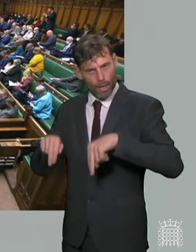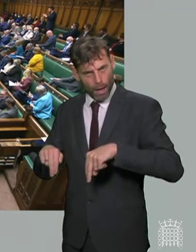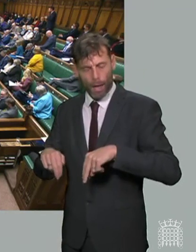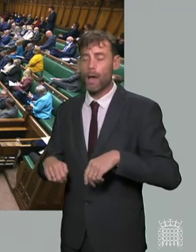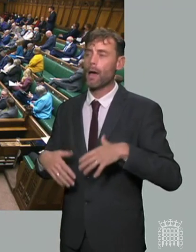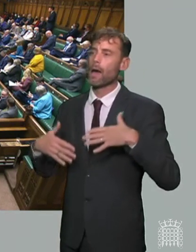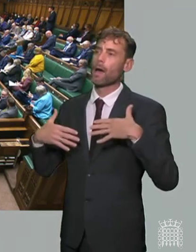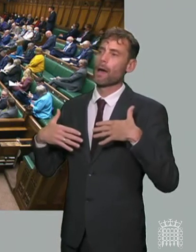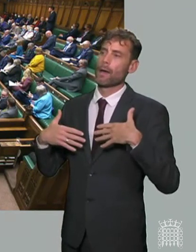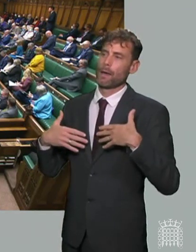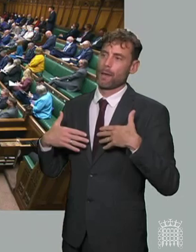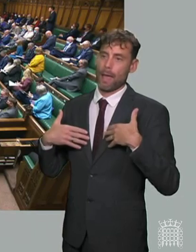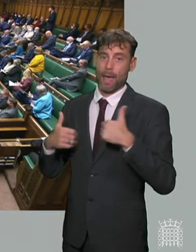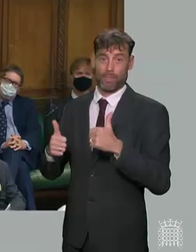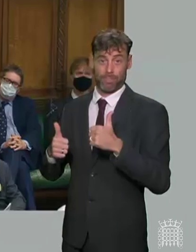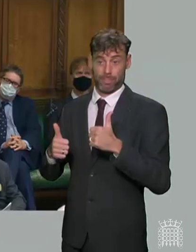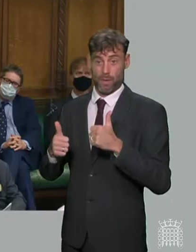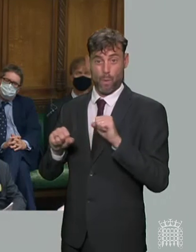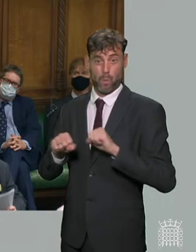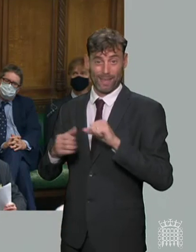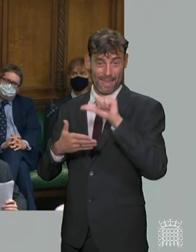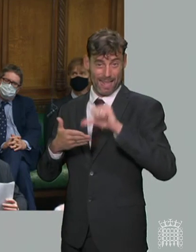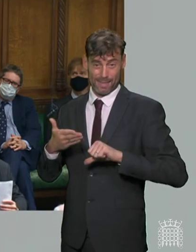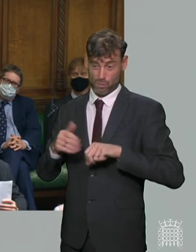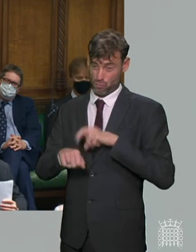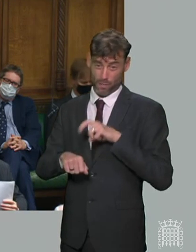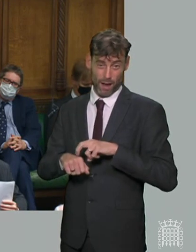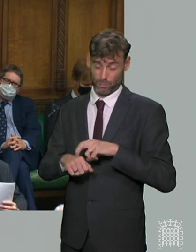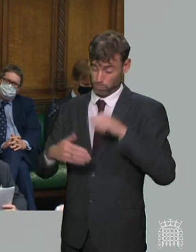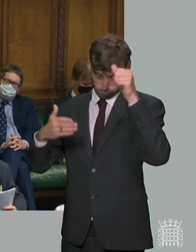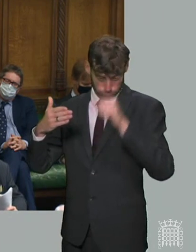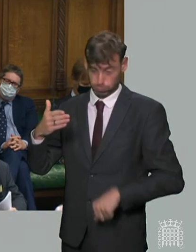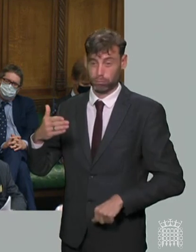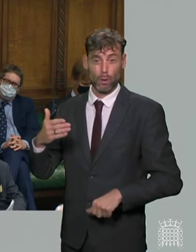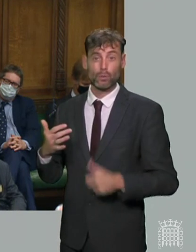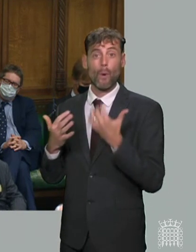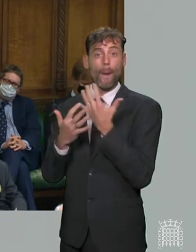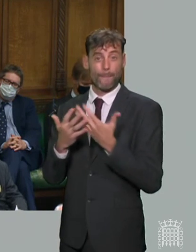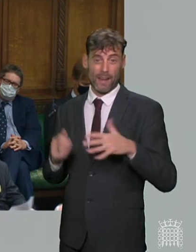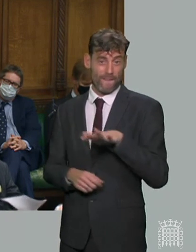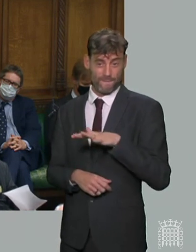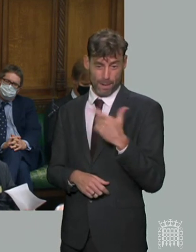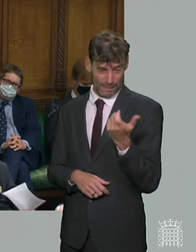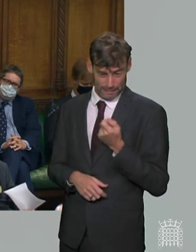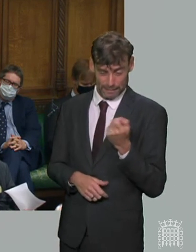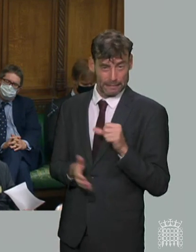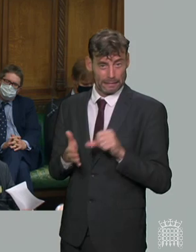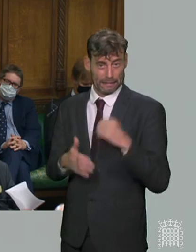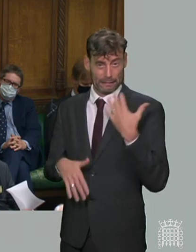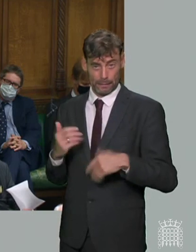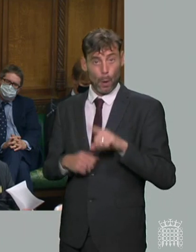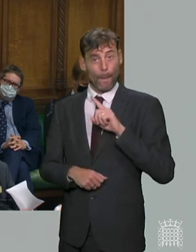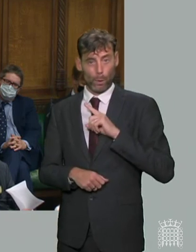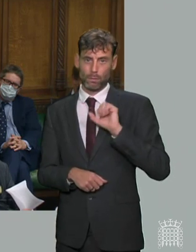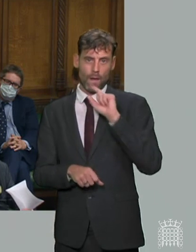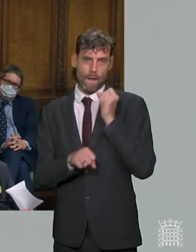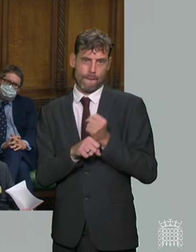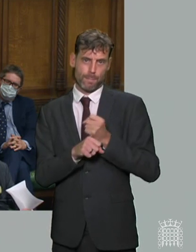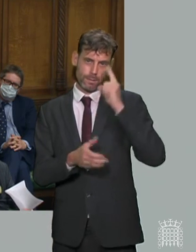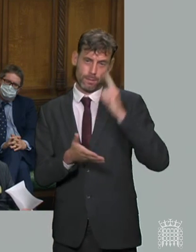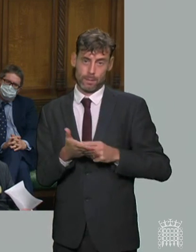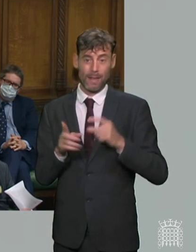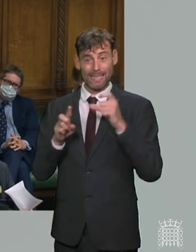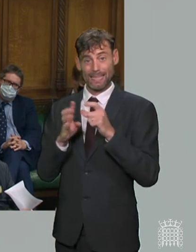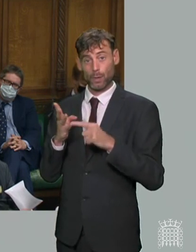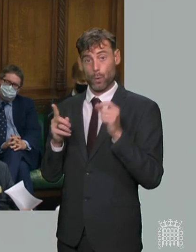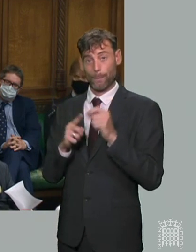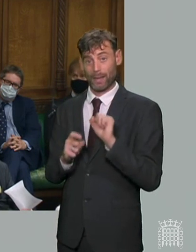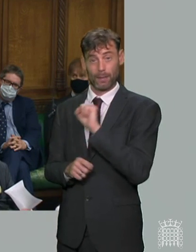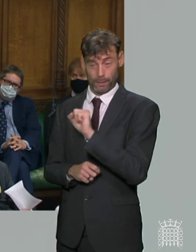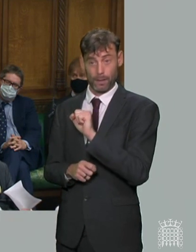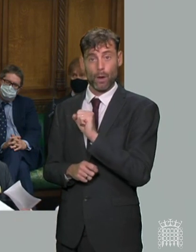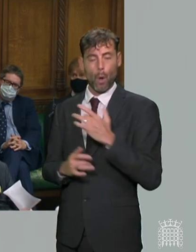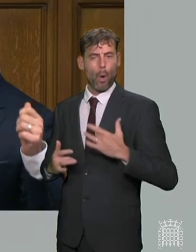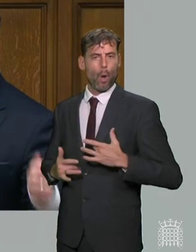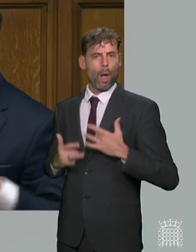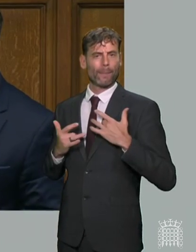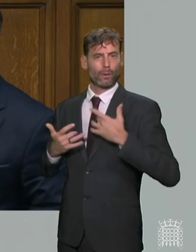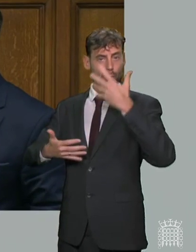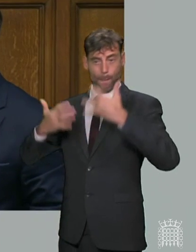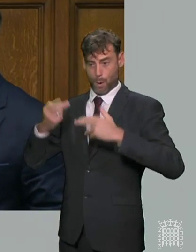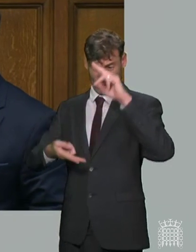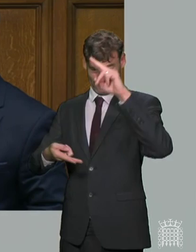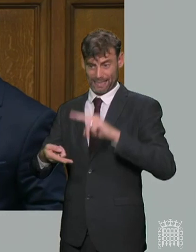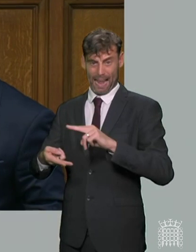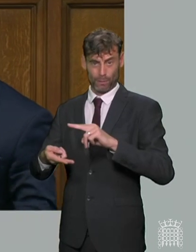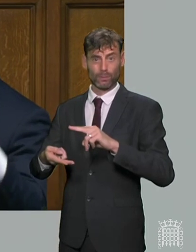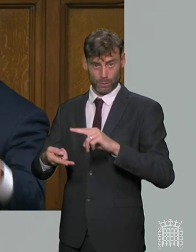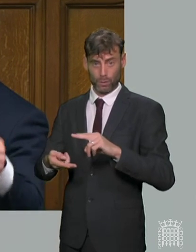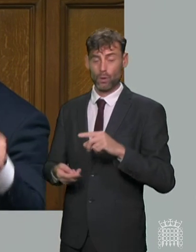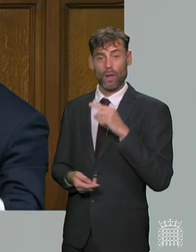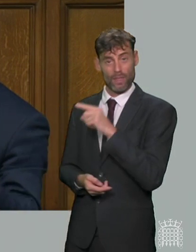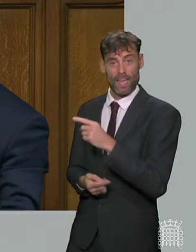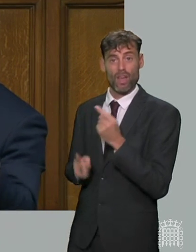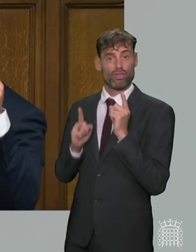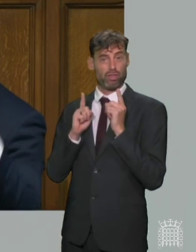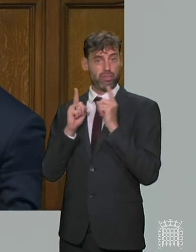Health waiting lists are through the roof in Northern Ireland and hard-pressed families are being hit by decisions from this Government, but the Democratic Unionist party has been hit by a bad opinion poll so it is threatening to bring down the very institutions of the Good Friday agreement.